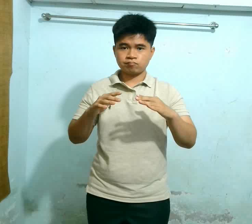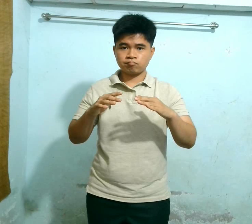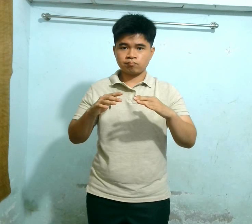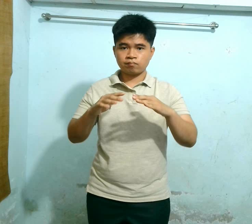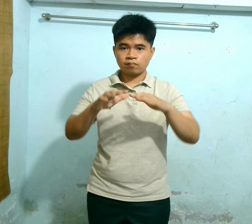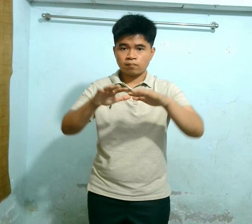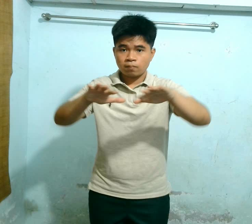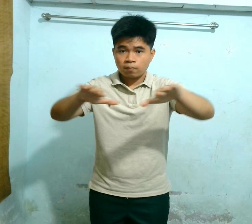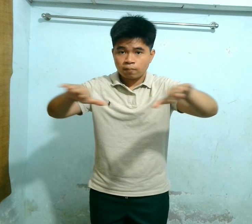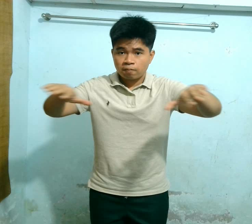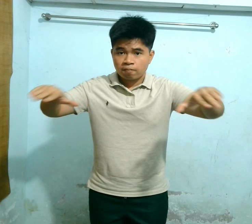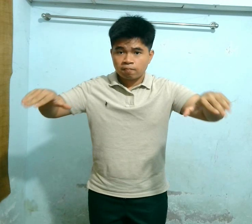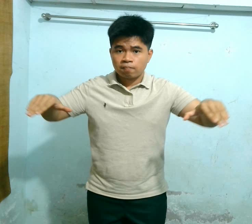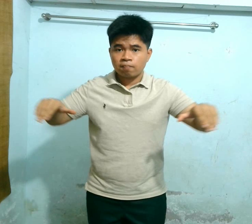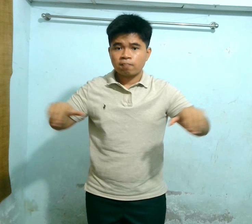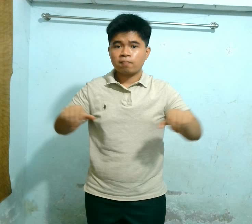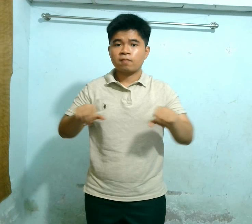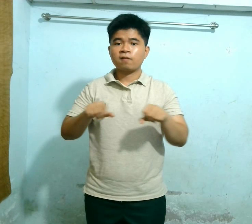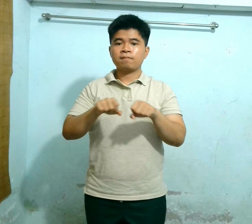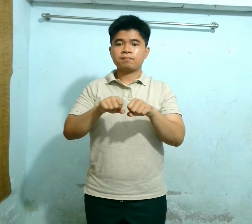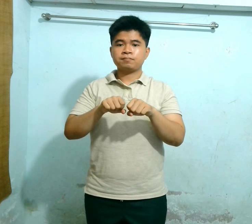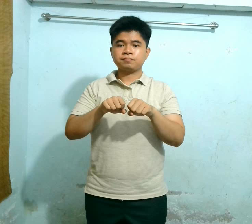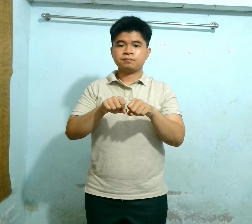boi